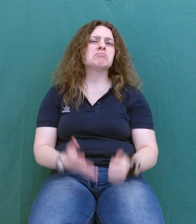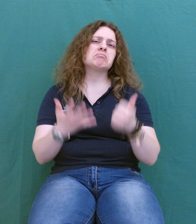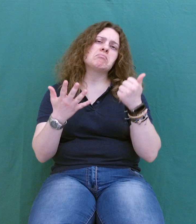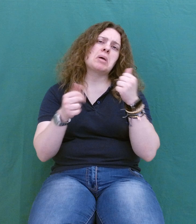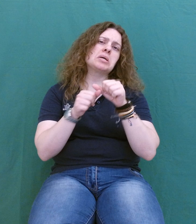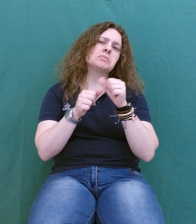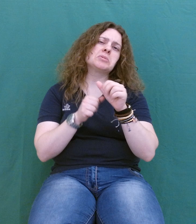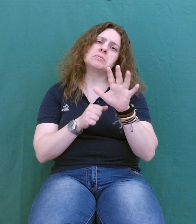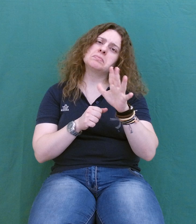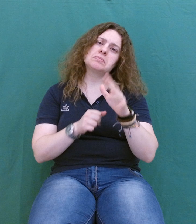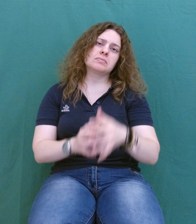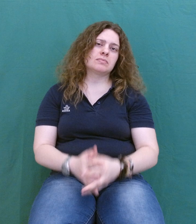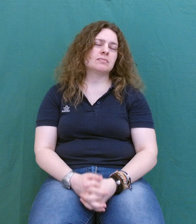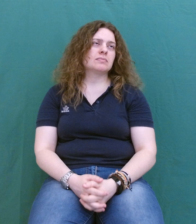6 ΜΗΝΕΣ ΠΕΡΙΠΟΥ